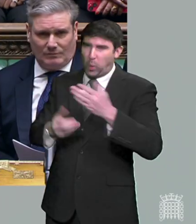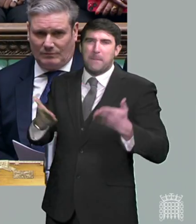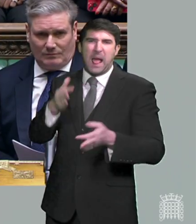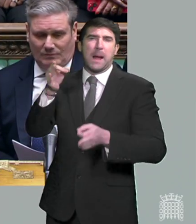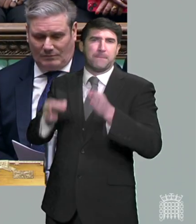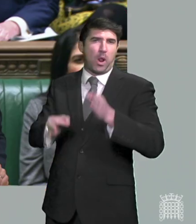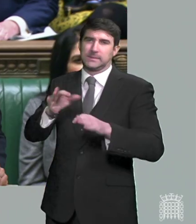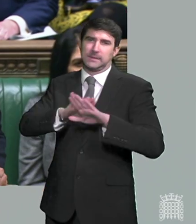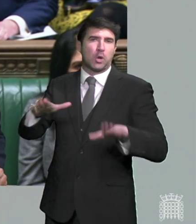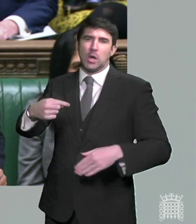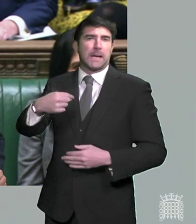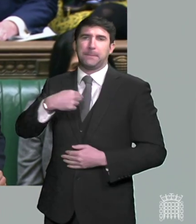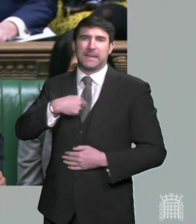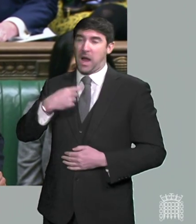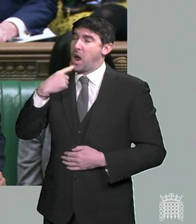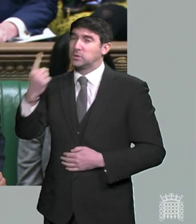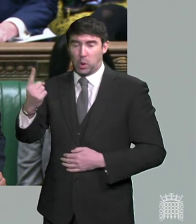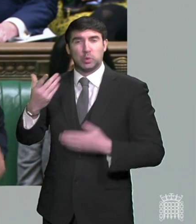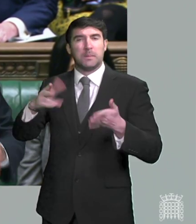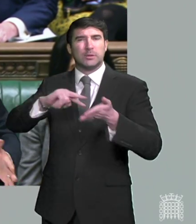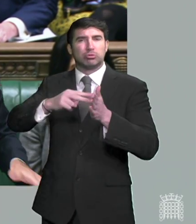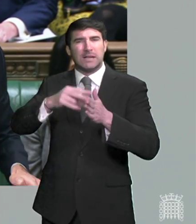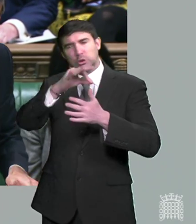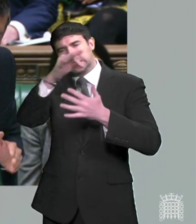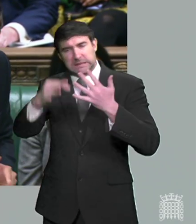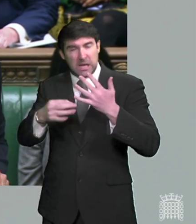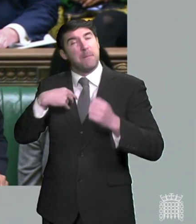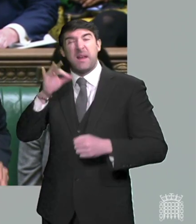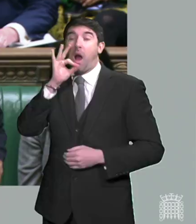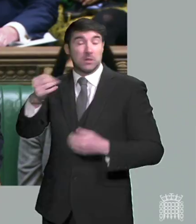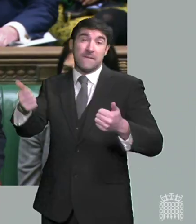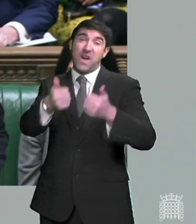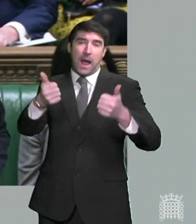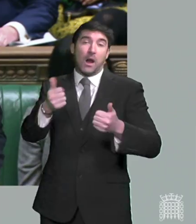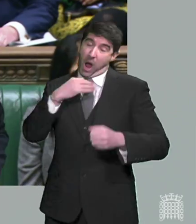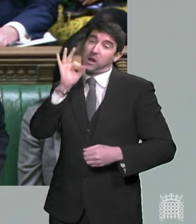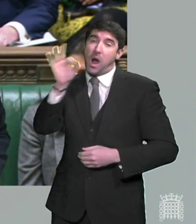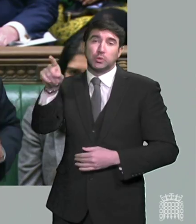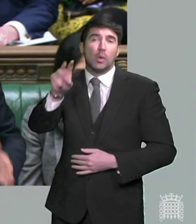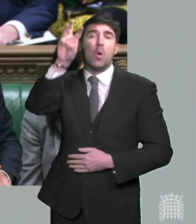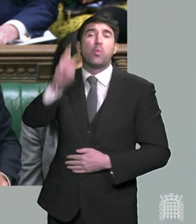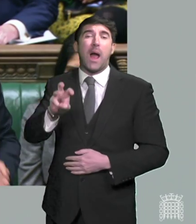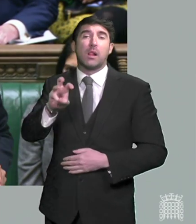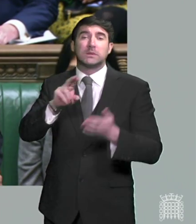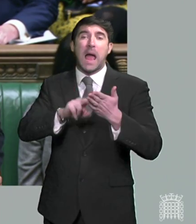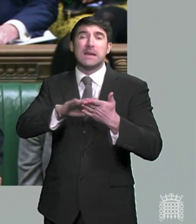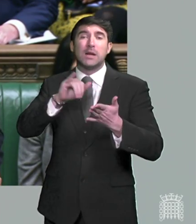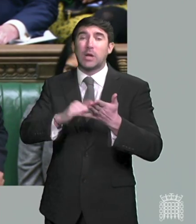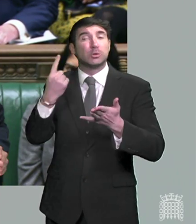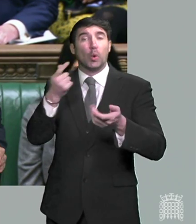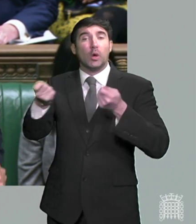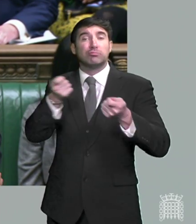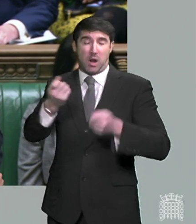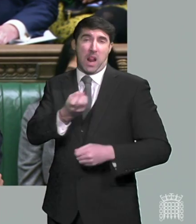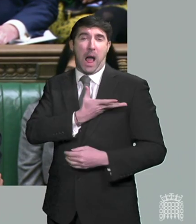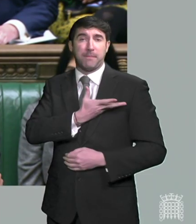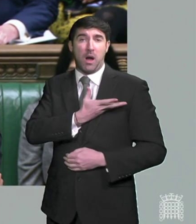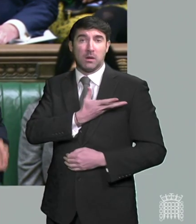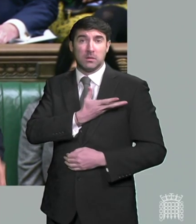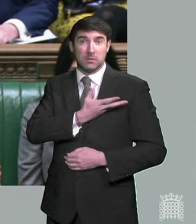I have already mentioned what has been going on in Wales. Is he confident that, in the Labour-run Welsh NHS, nobody is suffering right now?